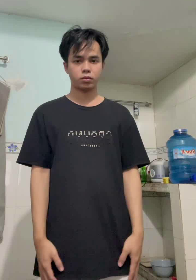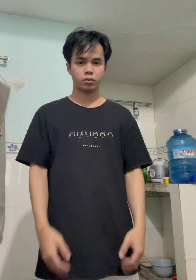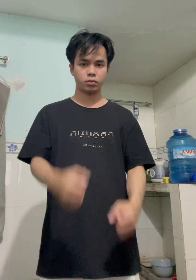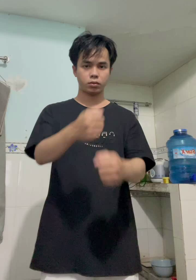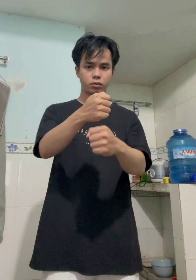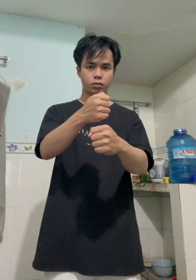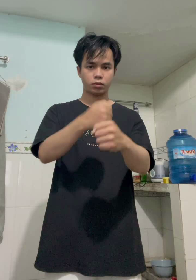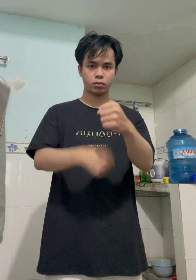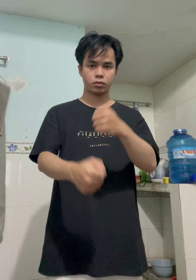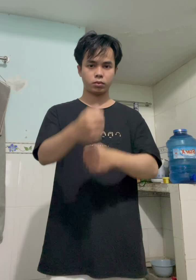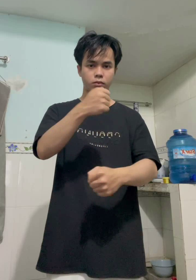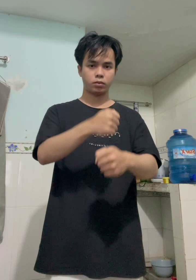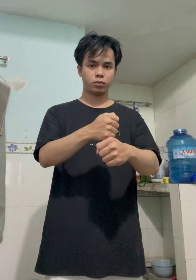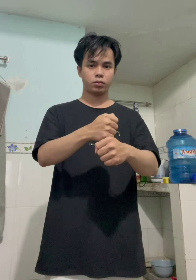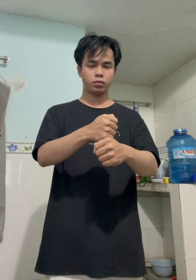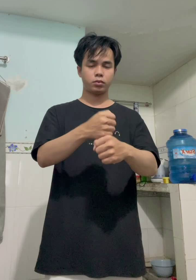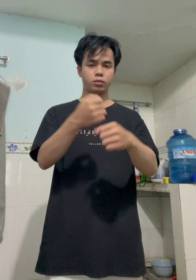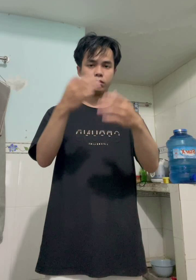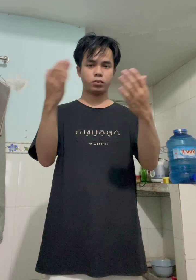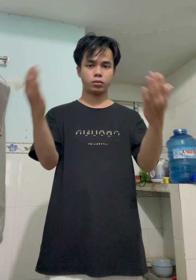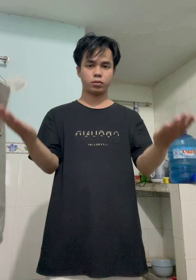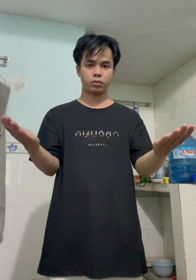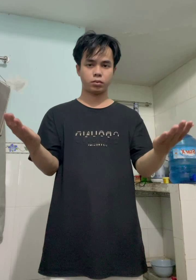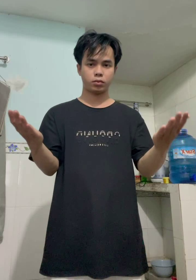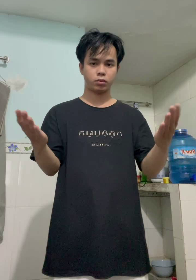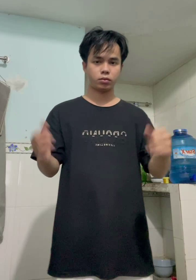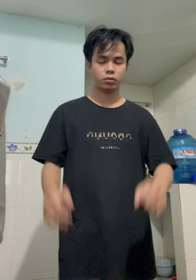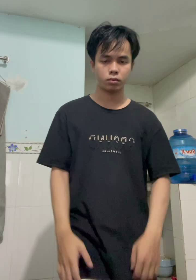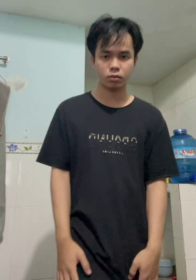nam nay